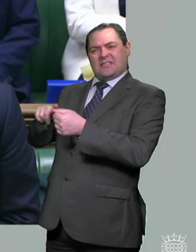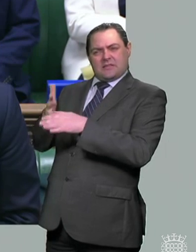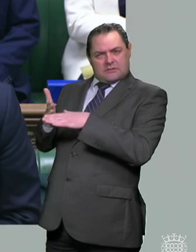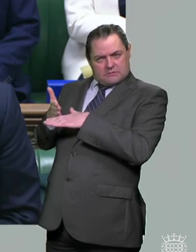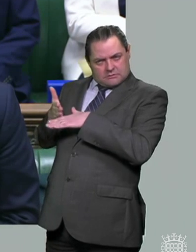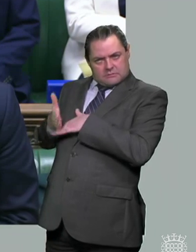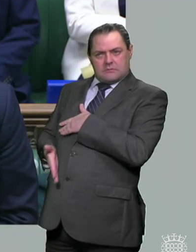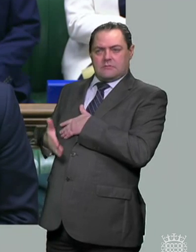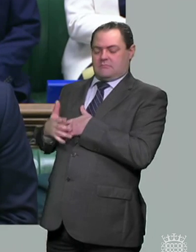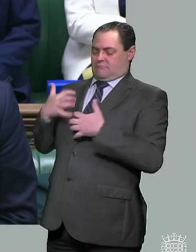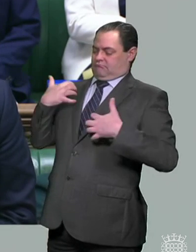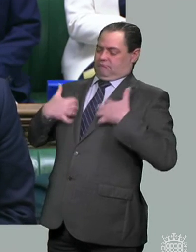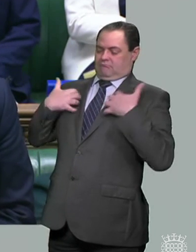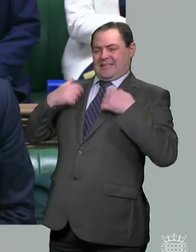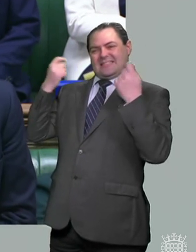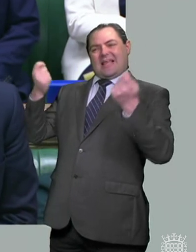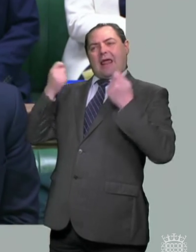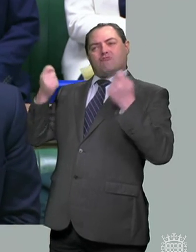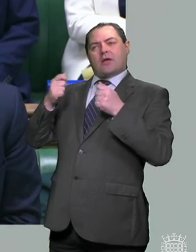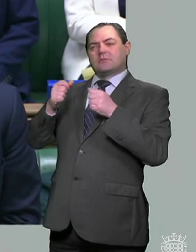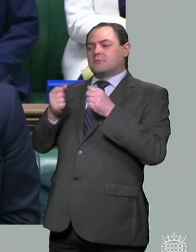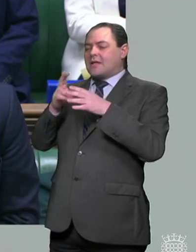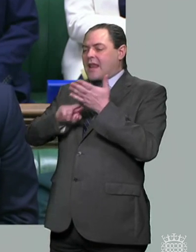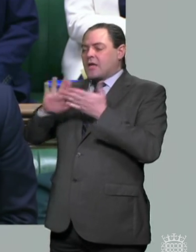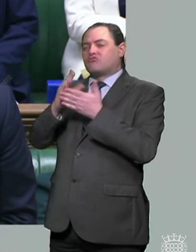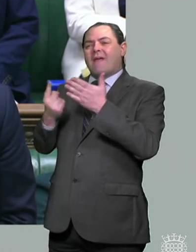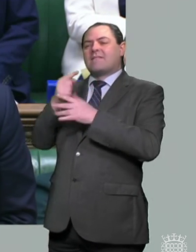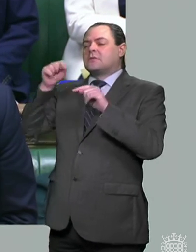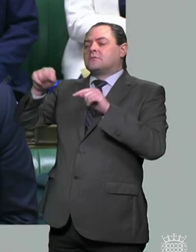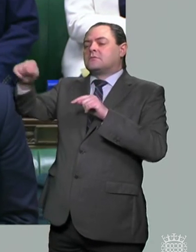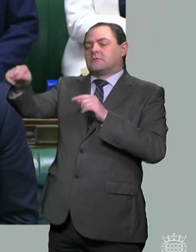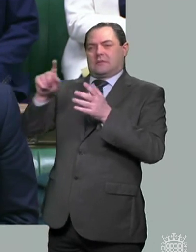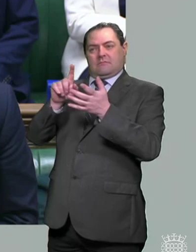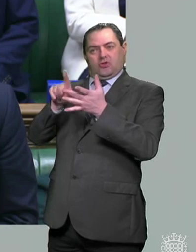We look forward to celebrating her historic reign with a series of national events in June.